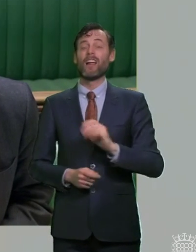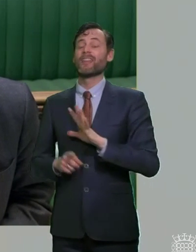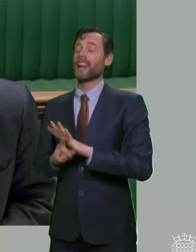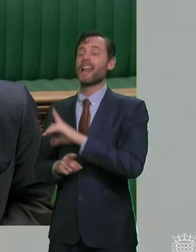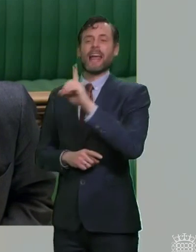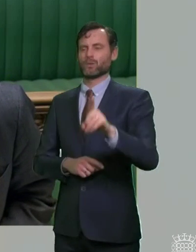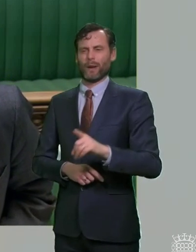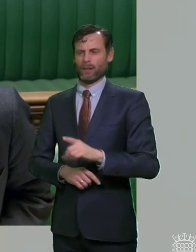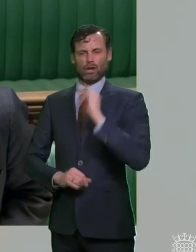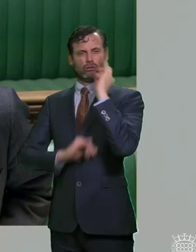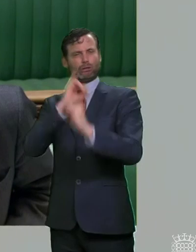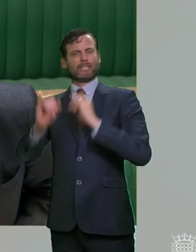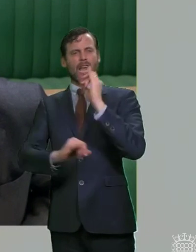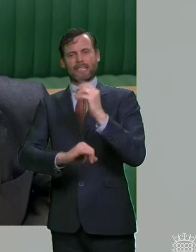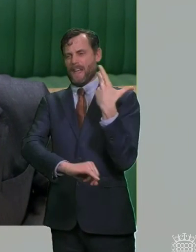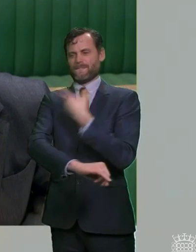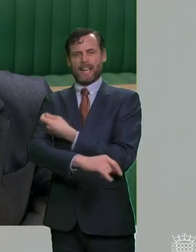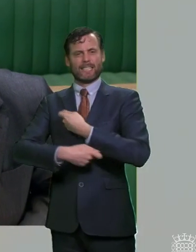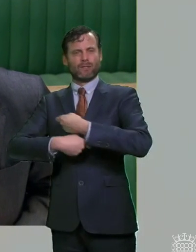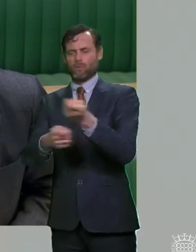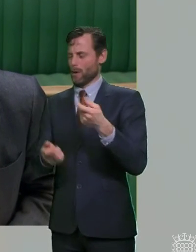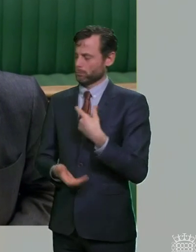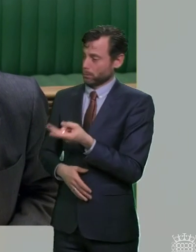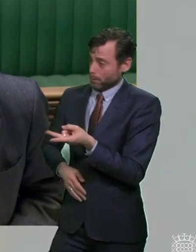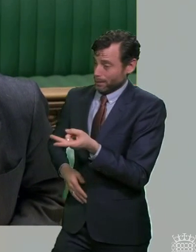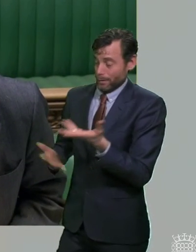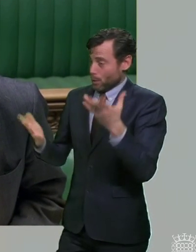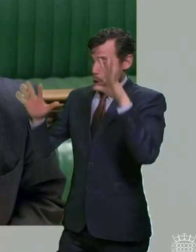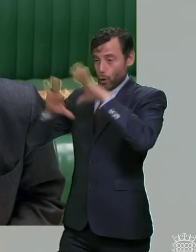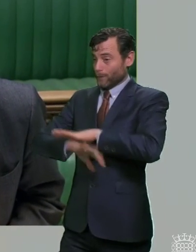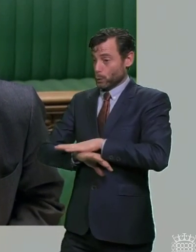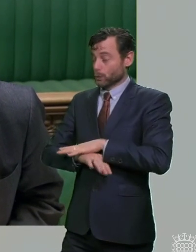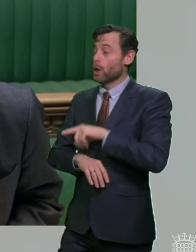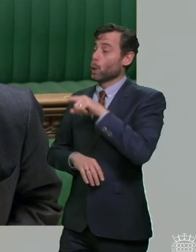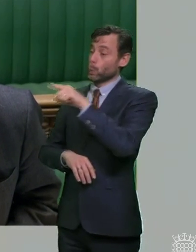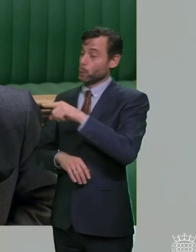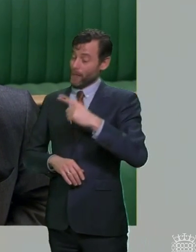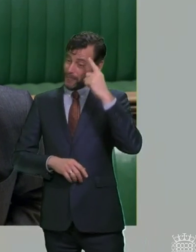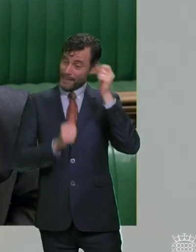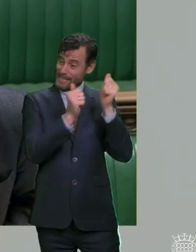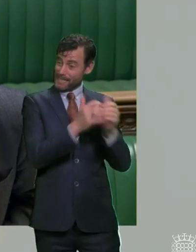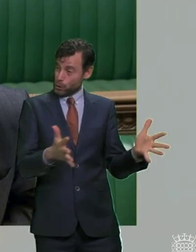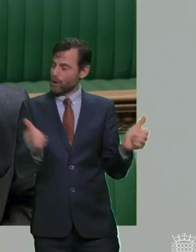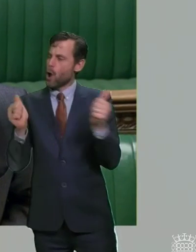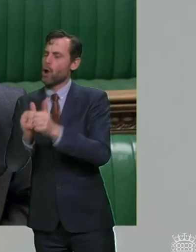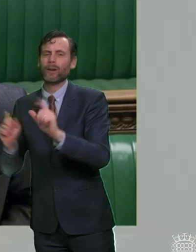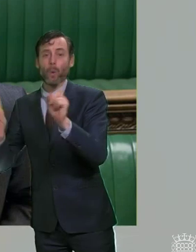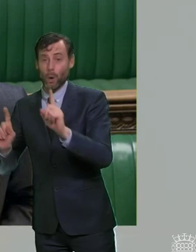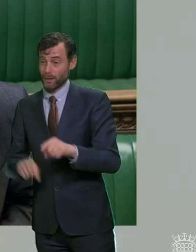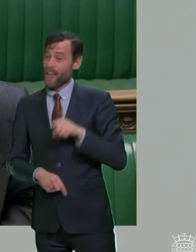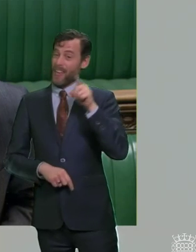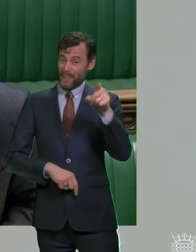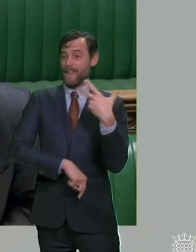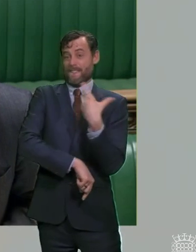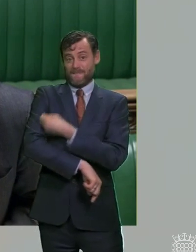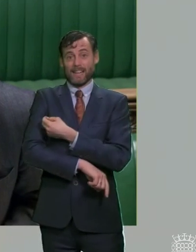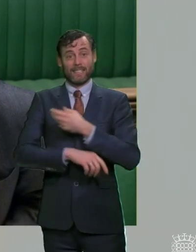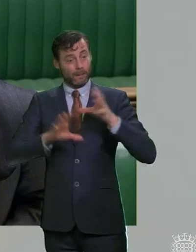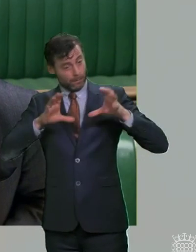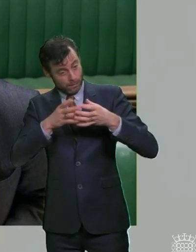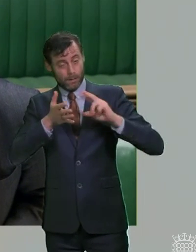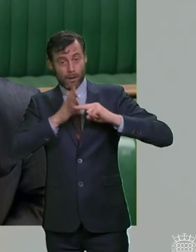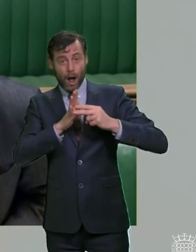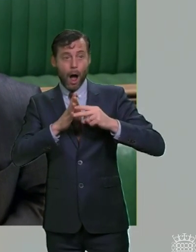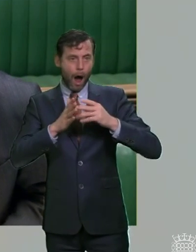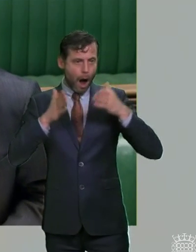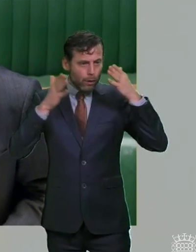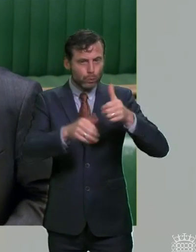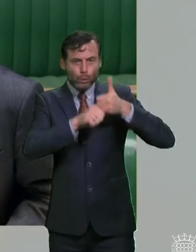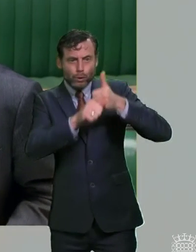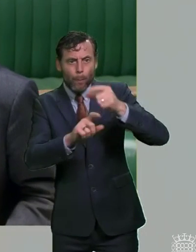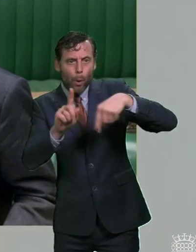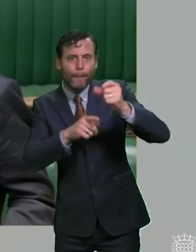The next week, he attacks the vaccine taskforce, when it is spending money to try to reach hard-to-reach, vaccine-resistant groups, and says that that kind of spending cannot be justified.